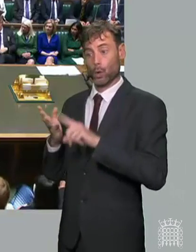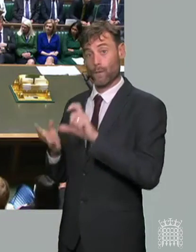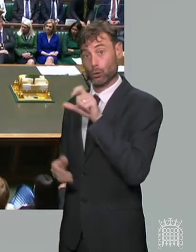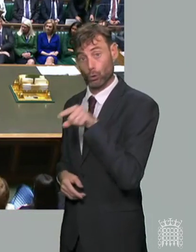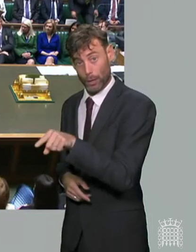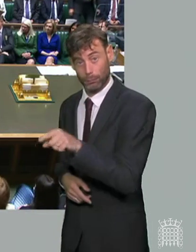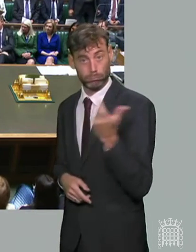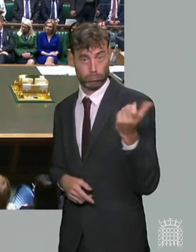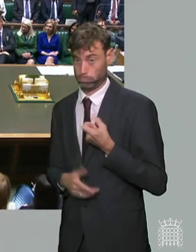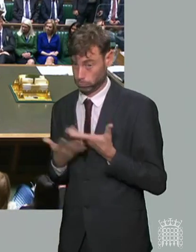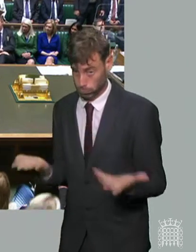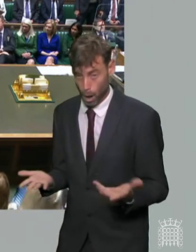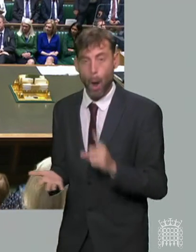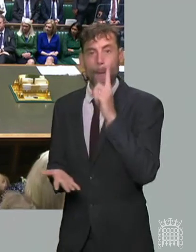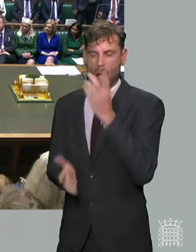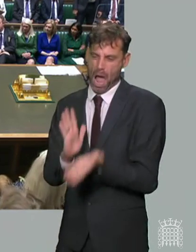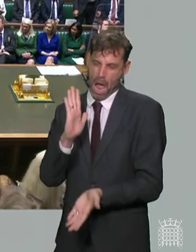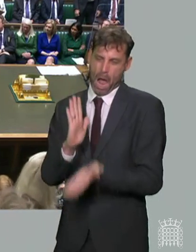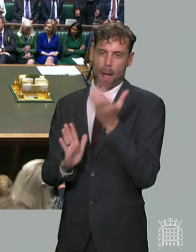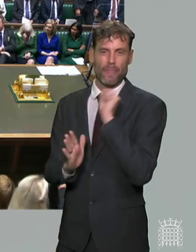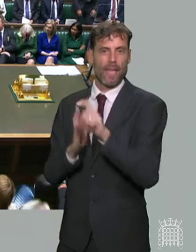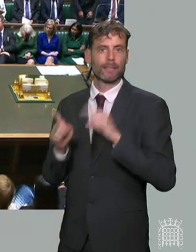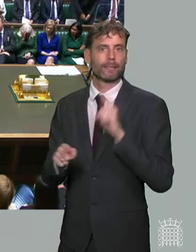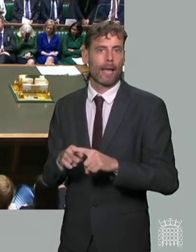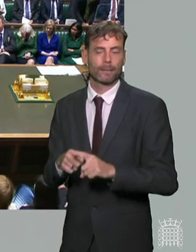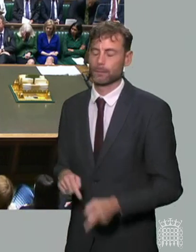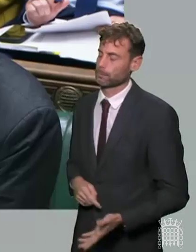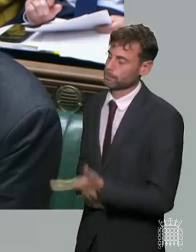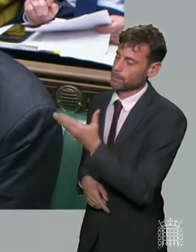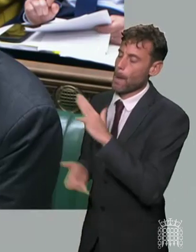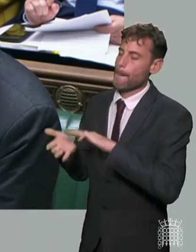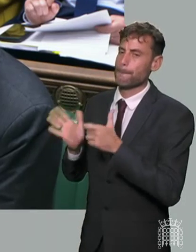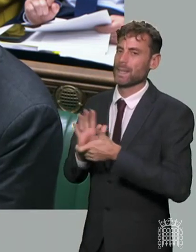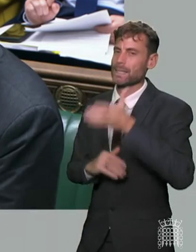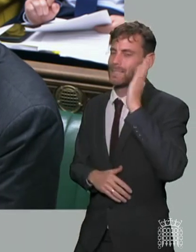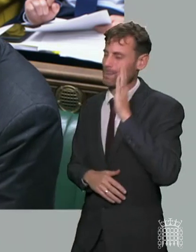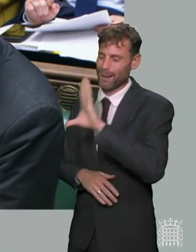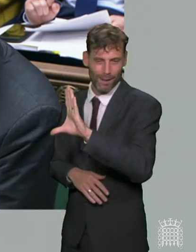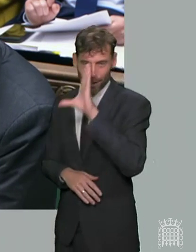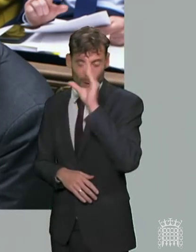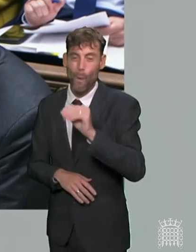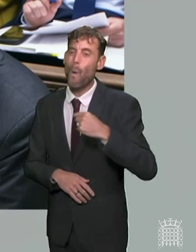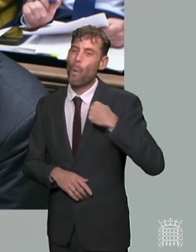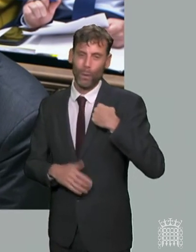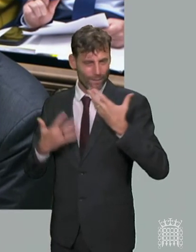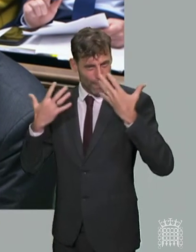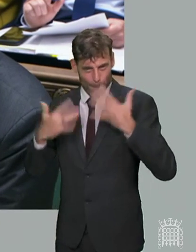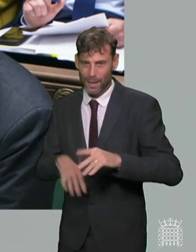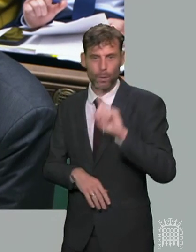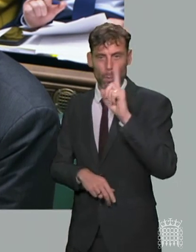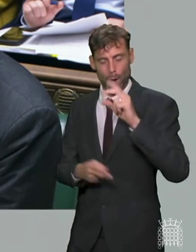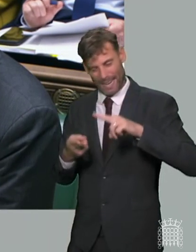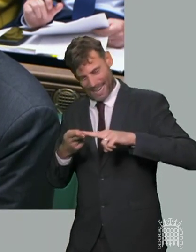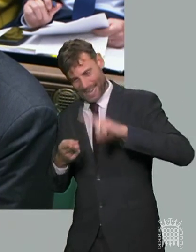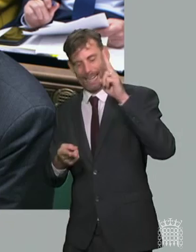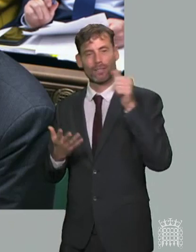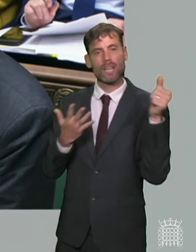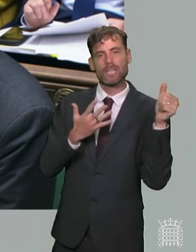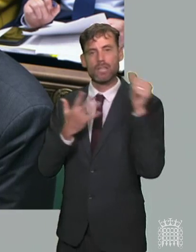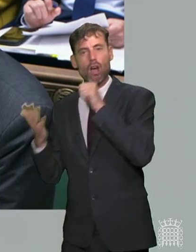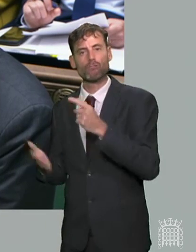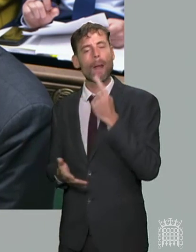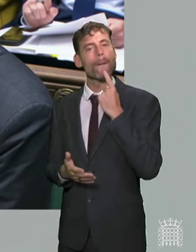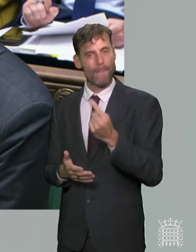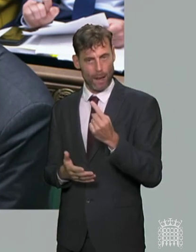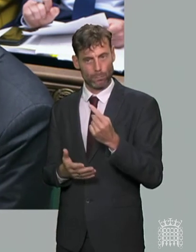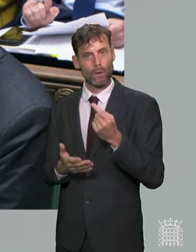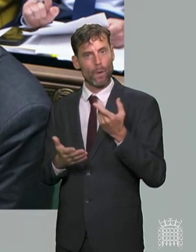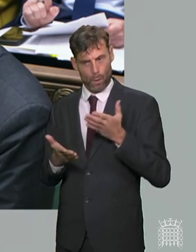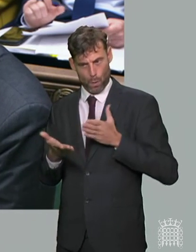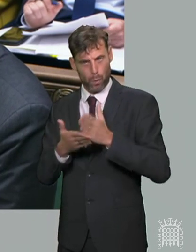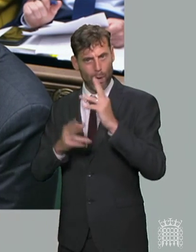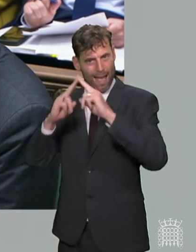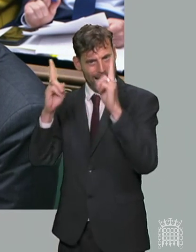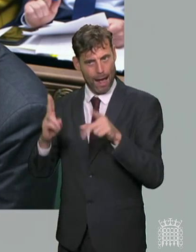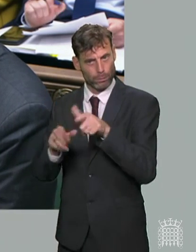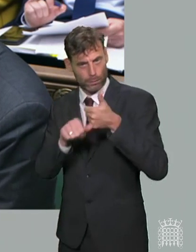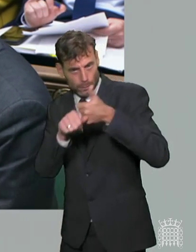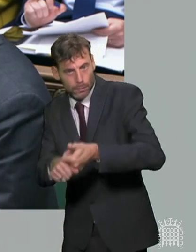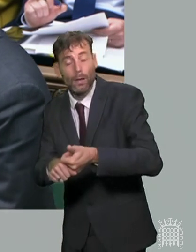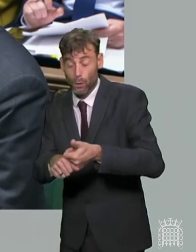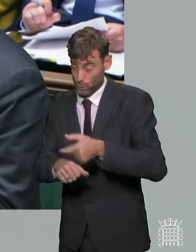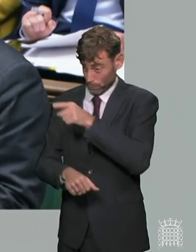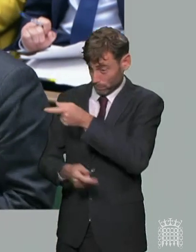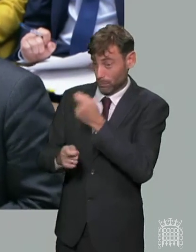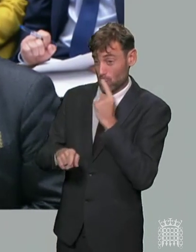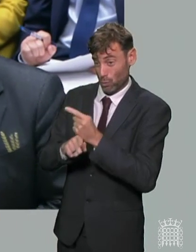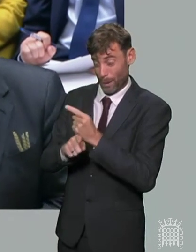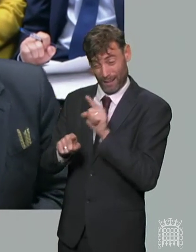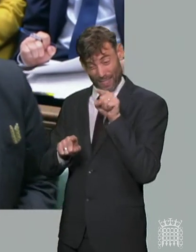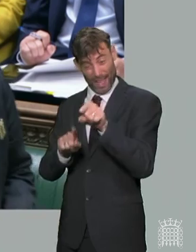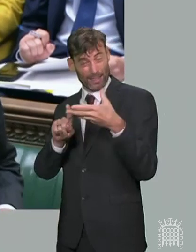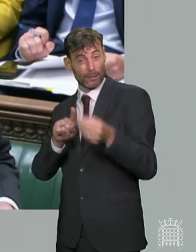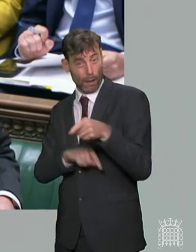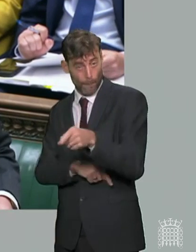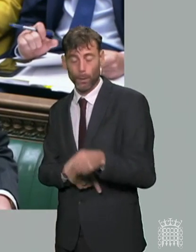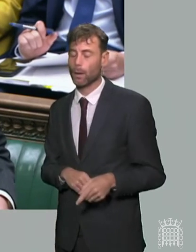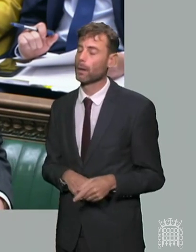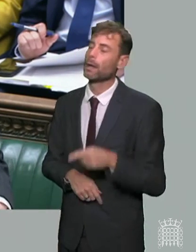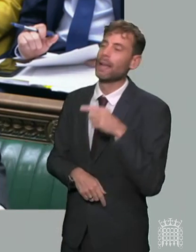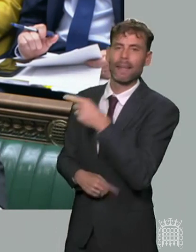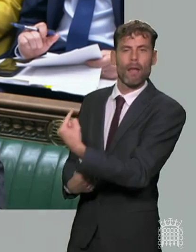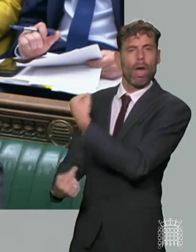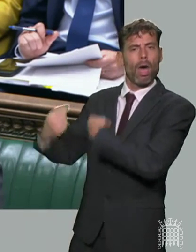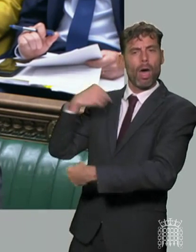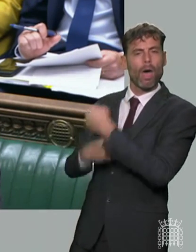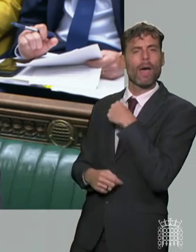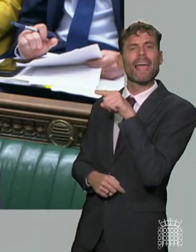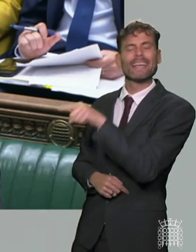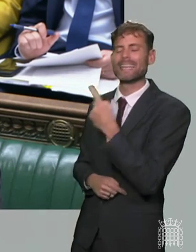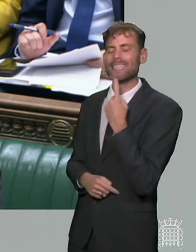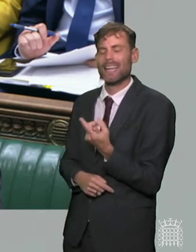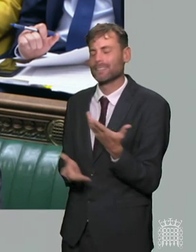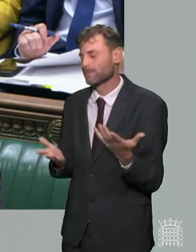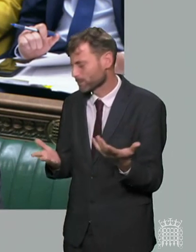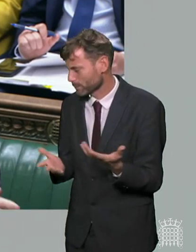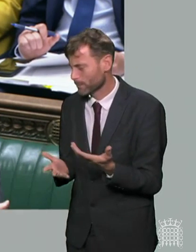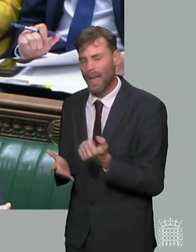Actually, what we have done with our local housing allowance is increase by £600 the amount of money available to exactly the type of person the right honourable and learned Gentleman has mentioned.